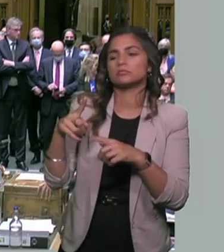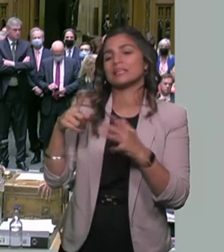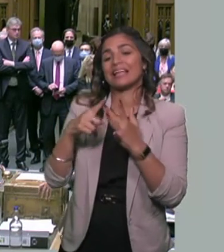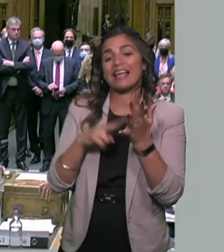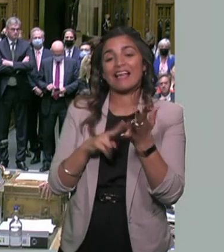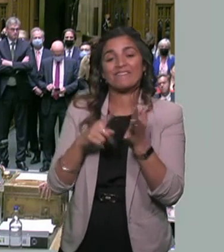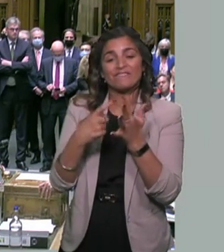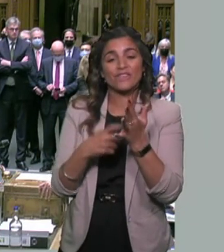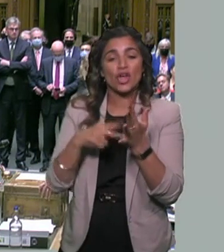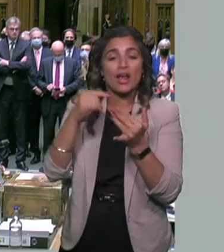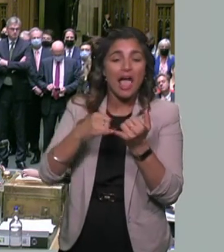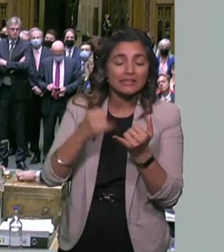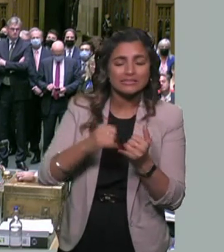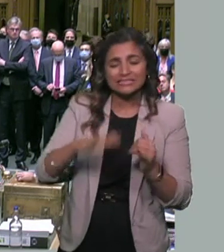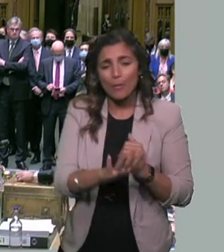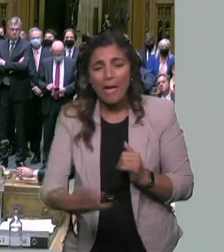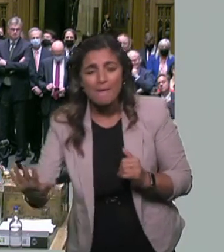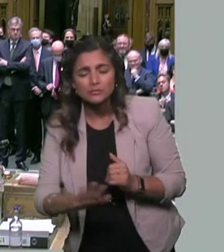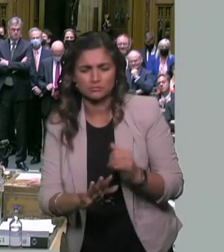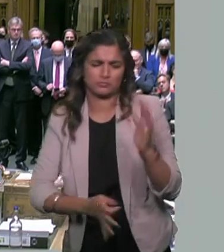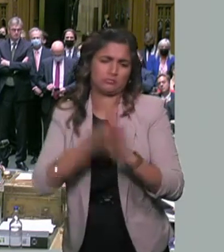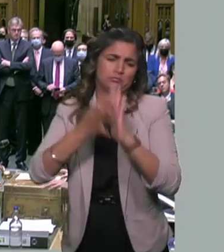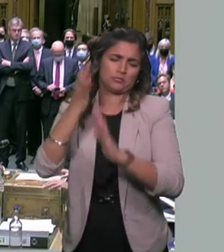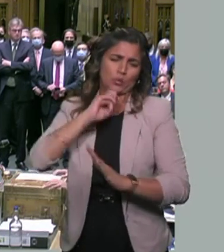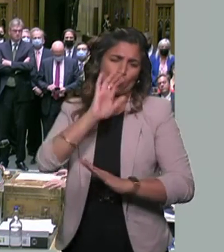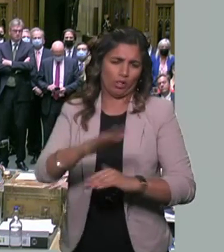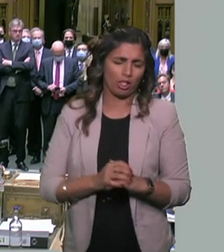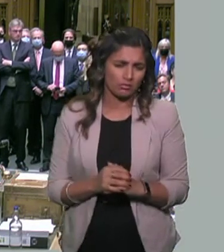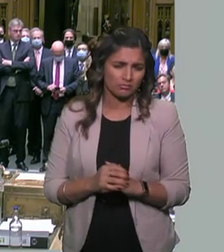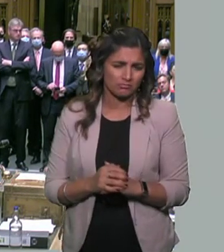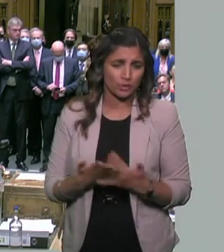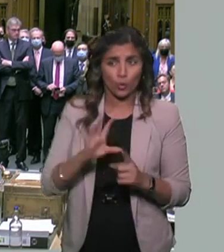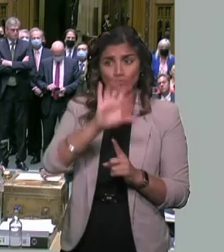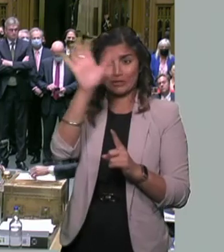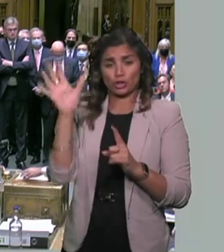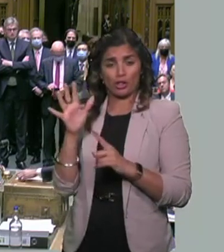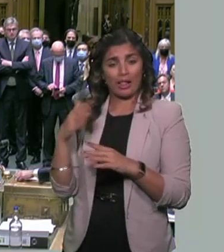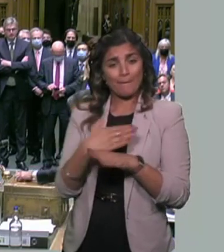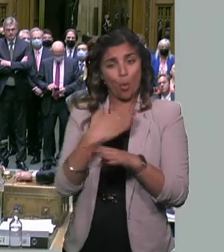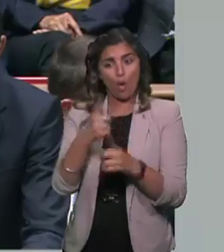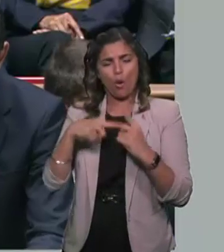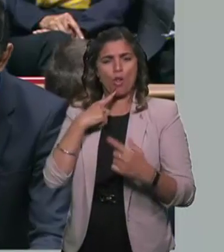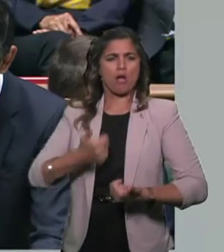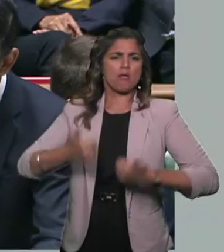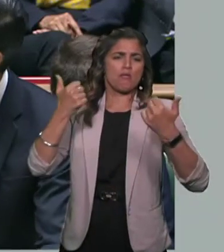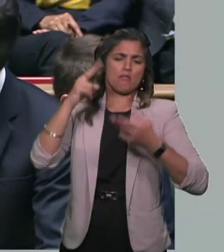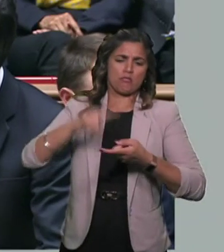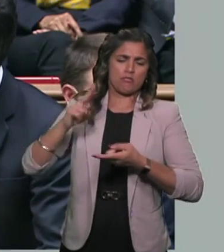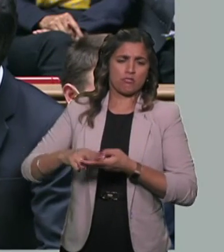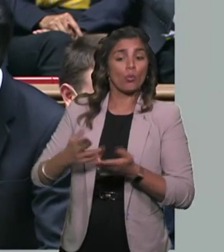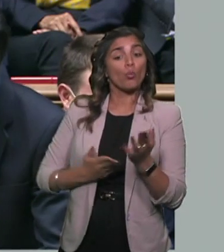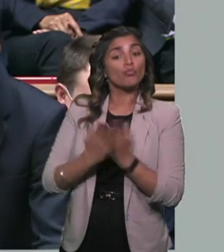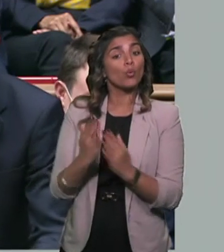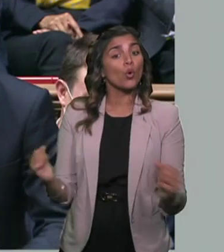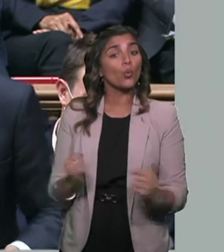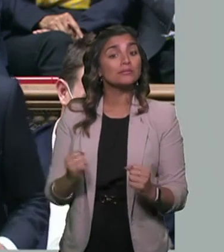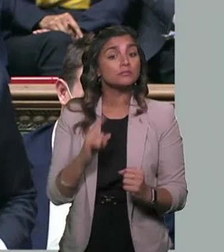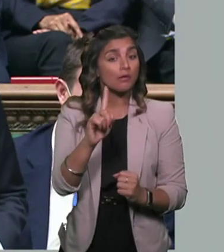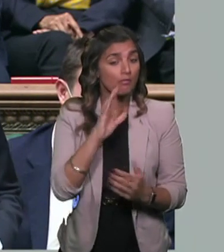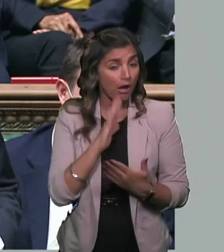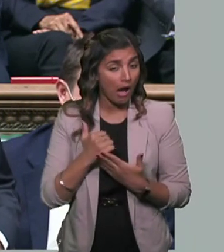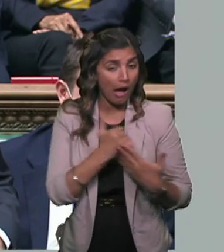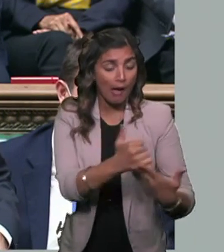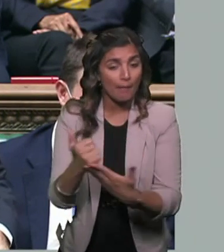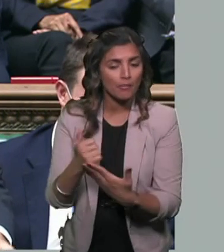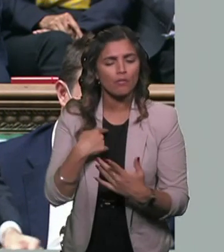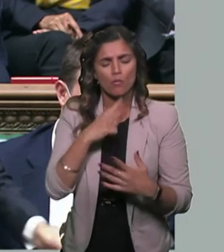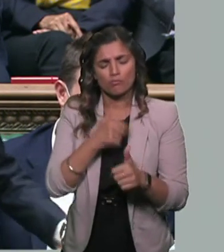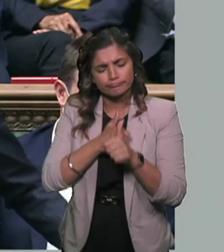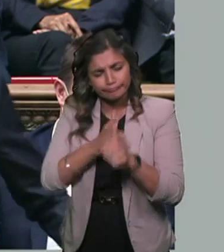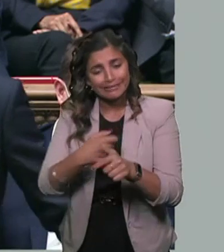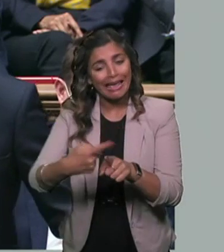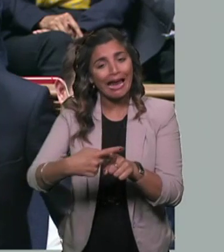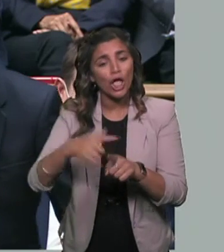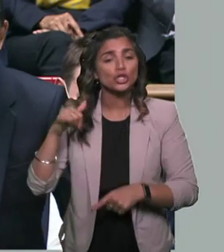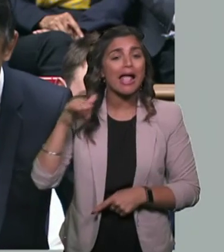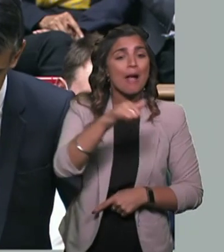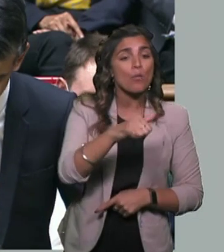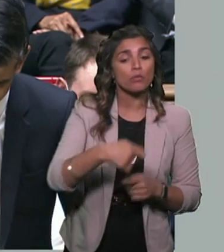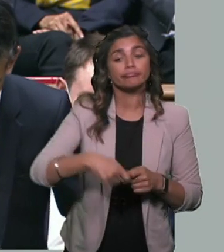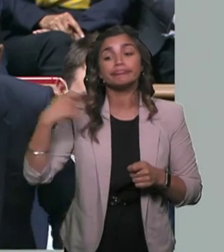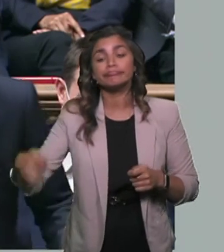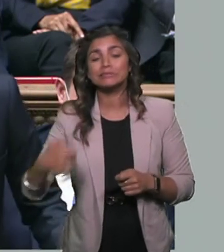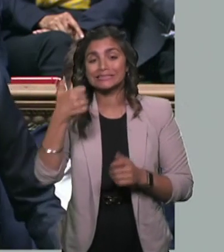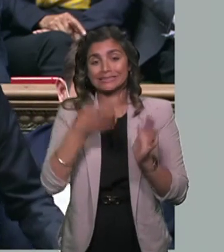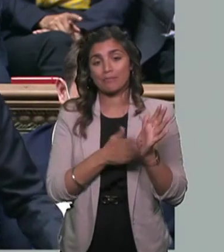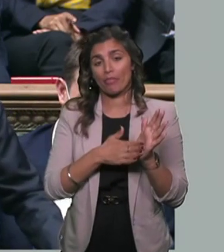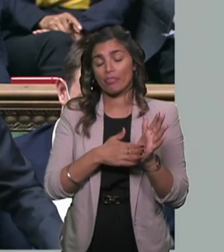Airports are major regional employers, so to help them get through the winter I am also extending our support for English airports for a further six months.